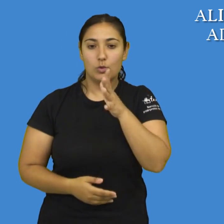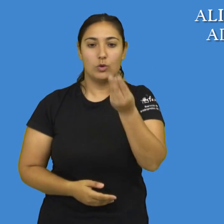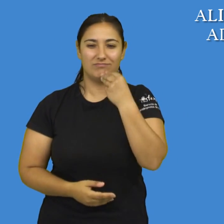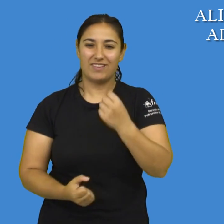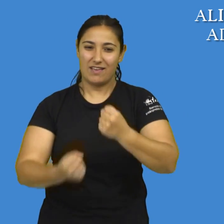comer